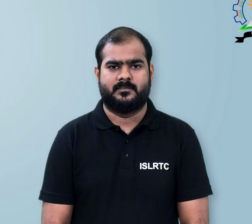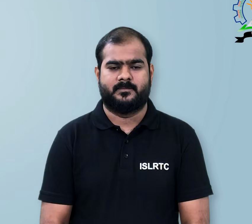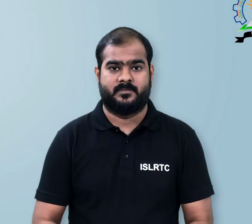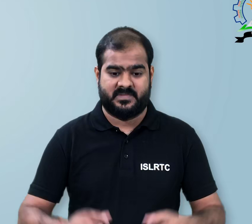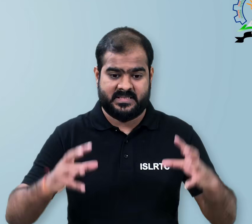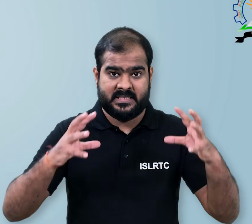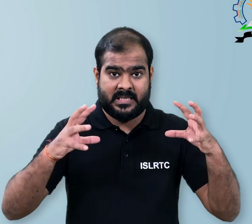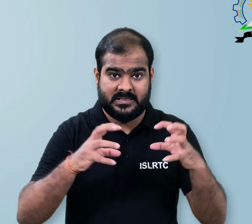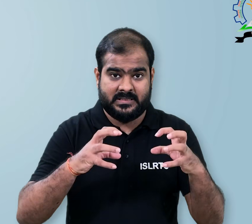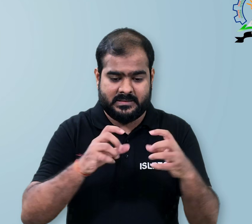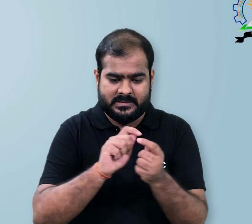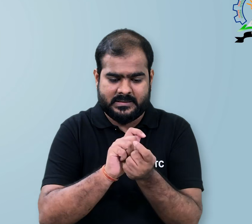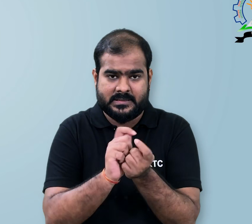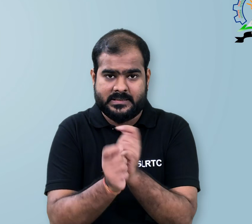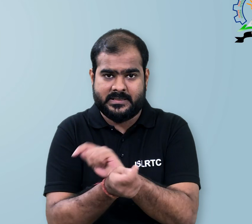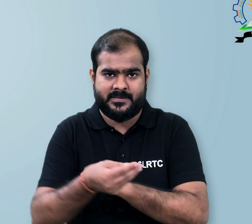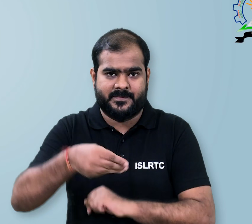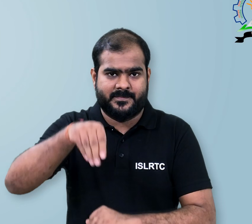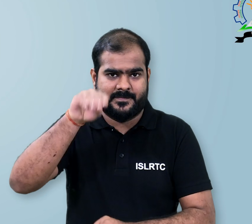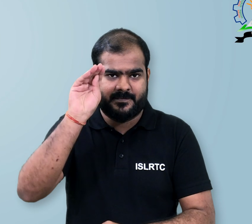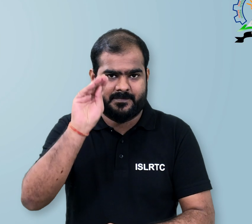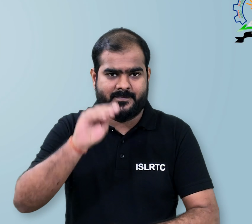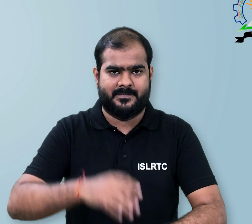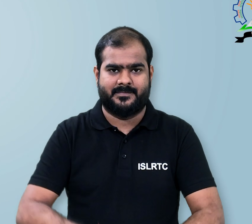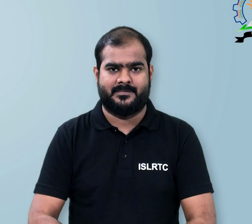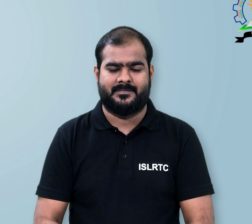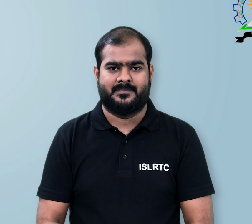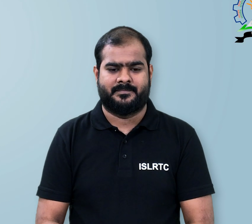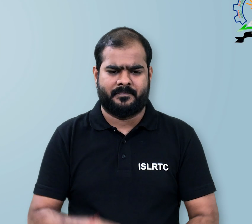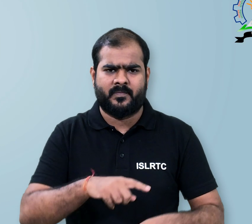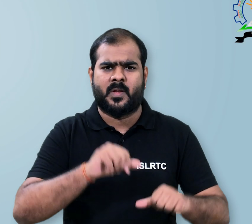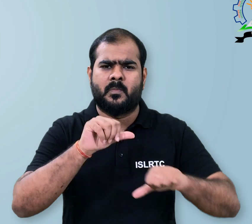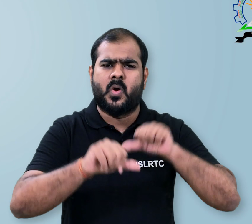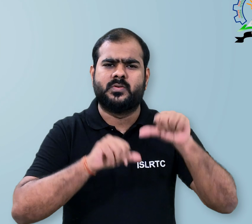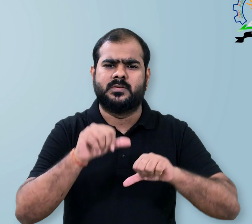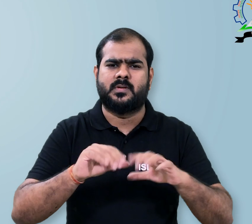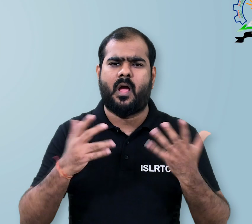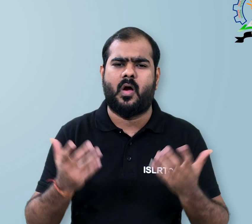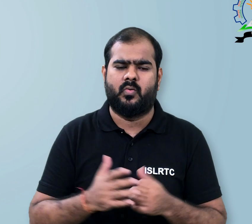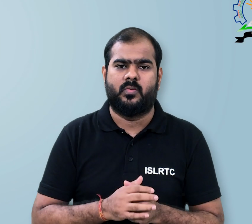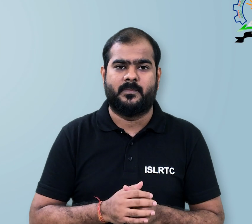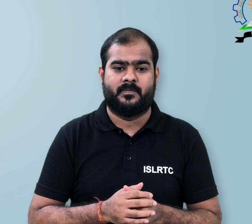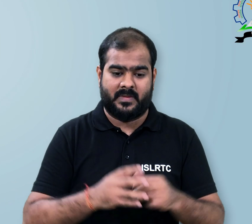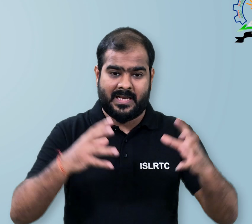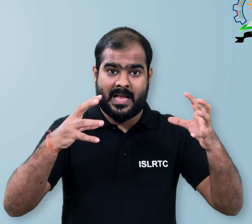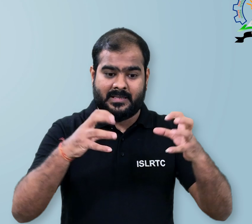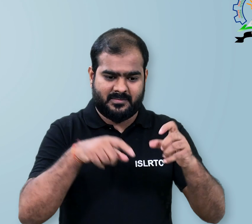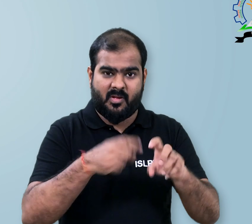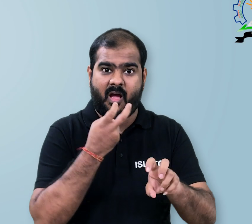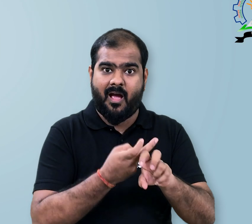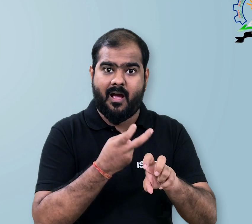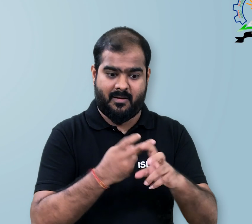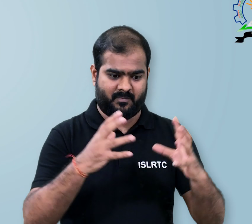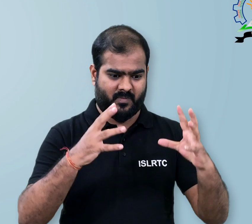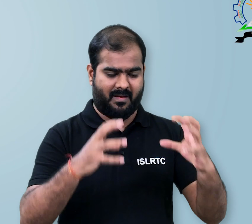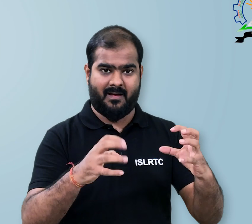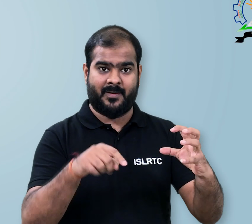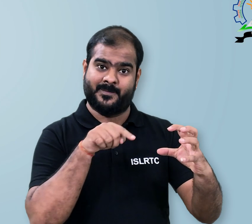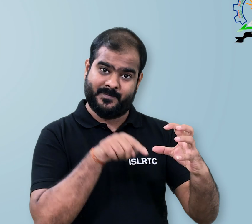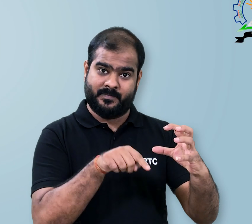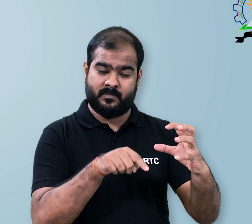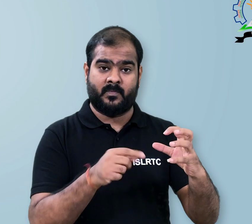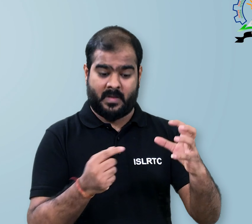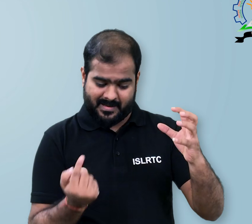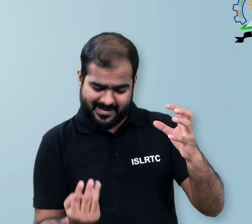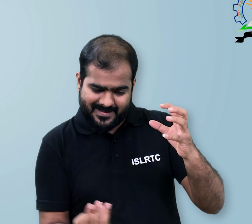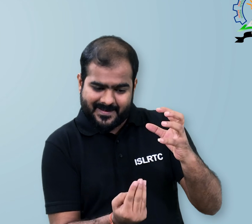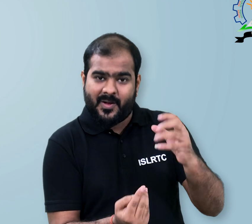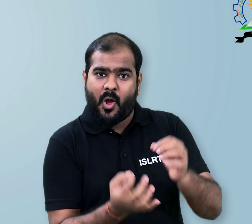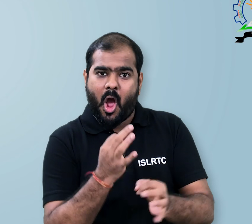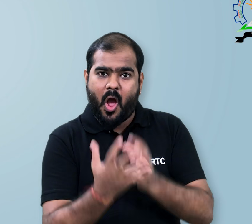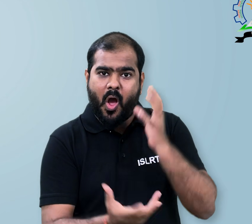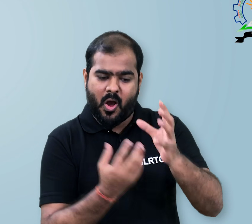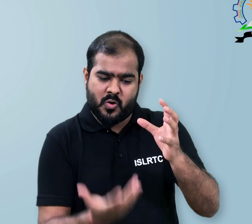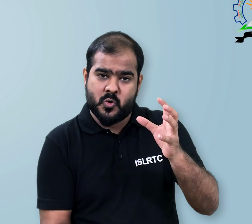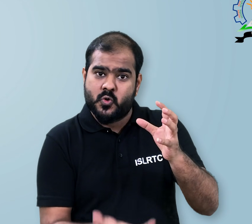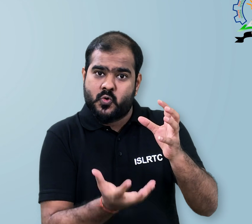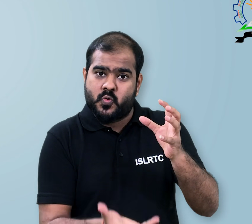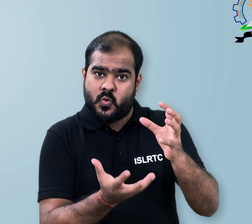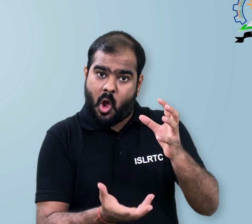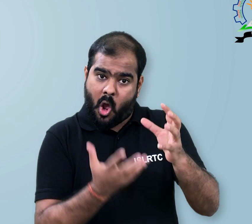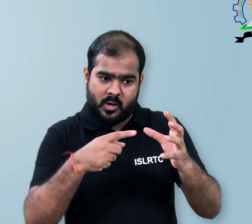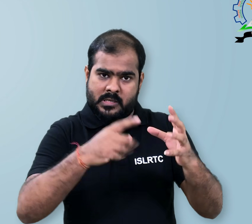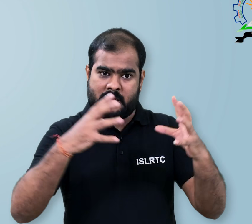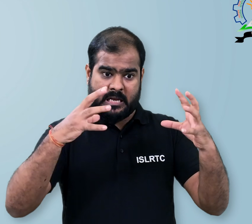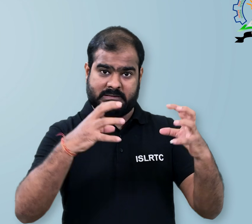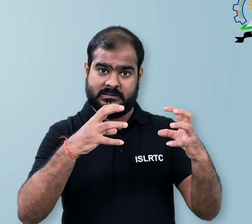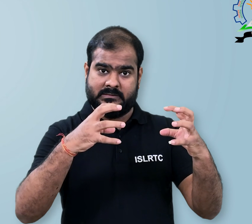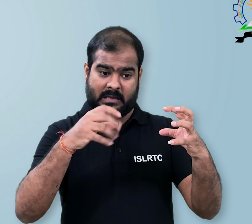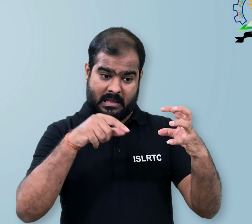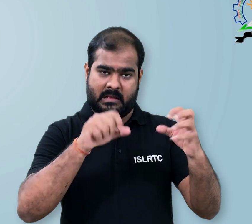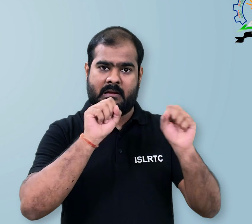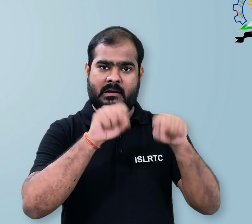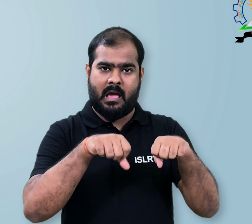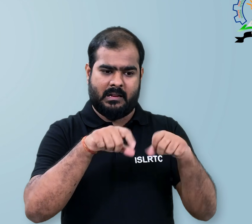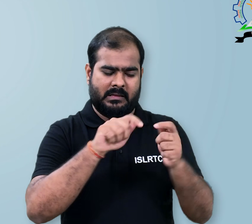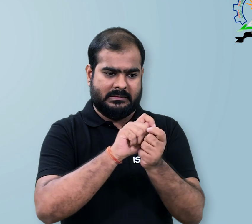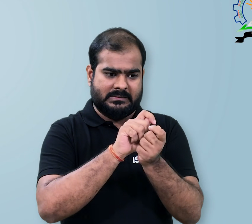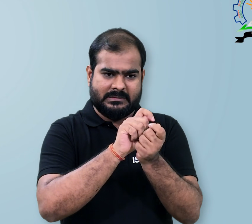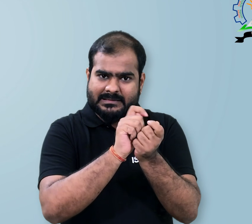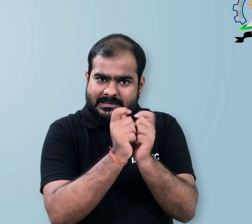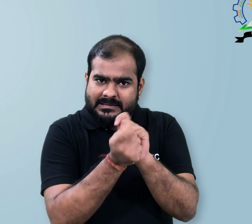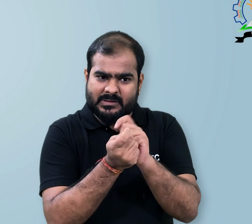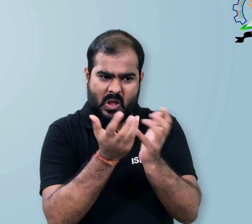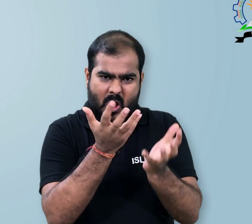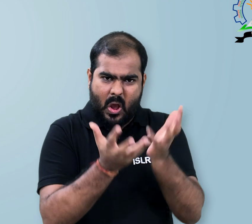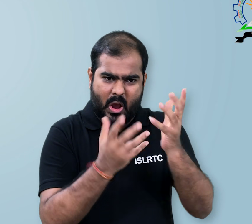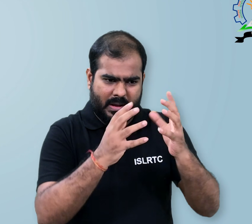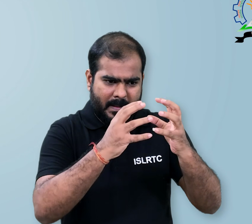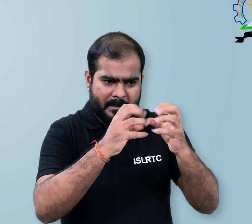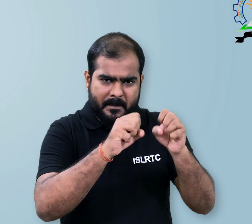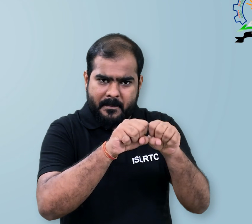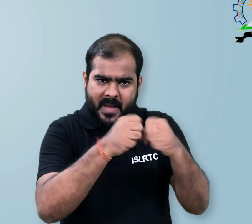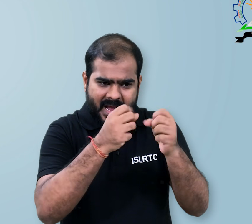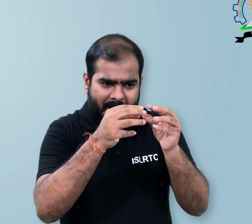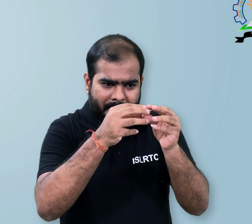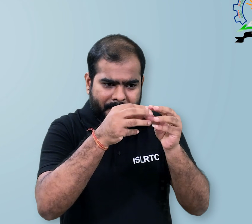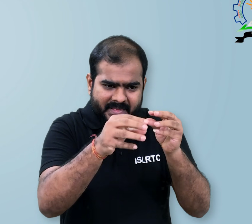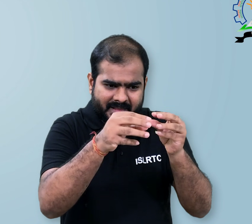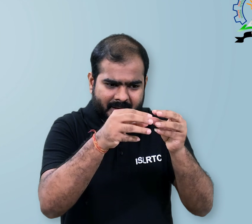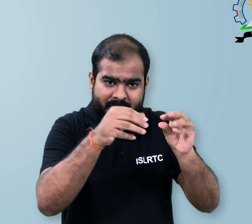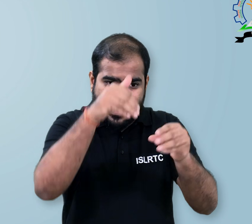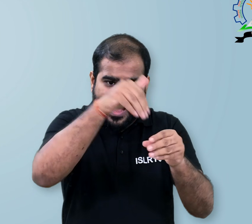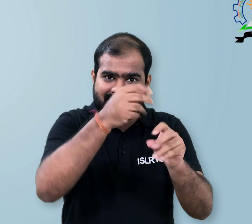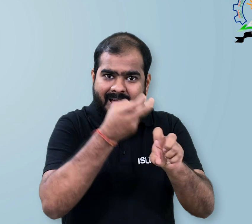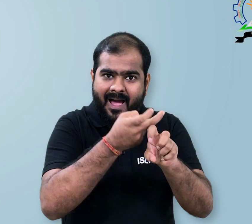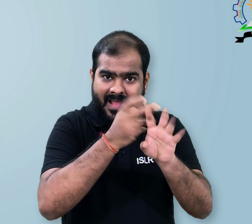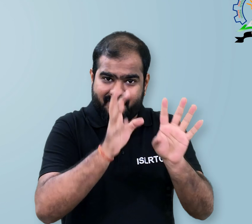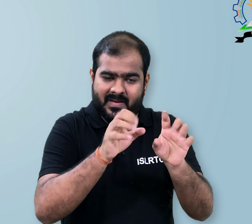Fusion The process by which a substance changes from a solid-state to a liquid state is called melting or fusion.